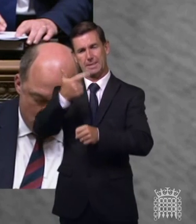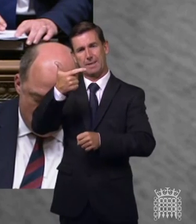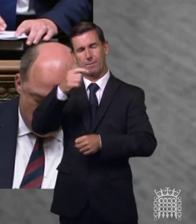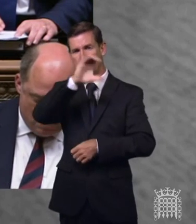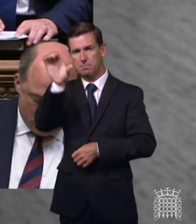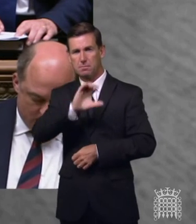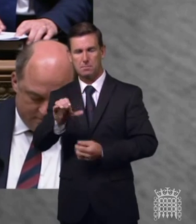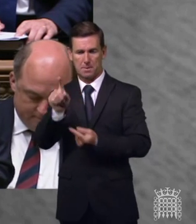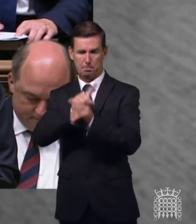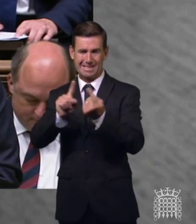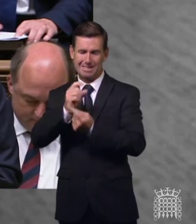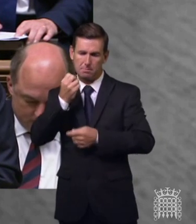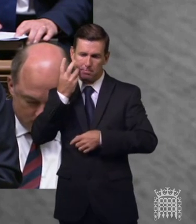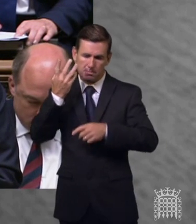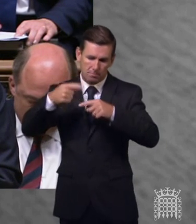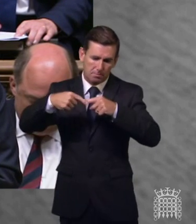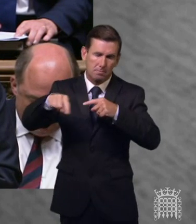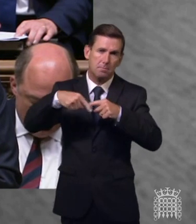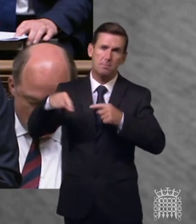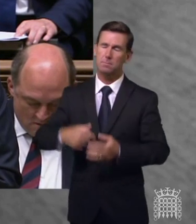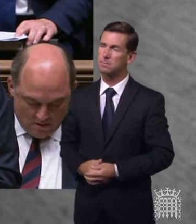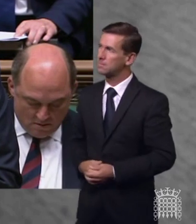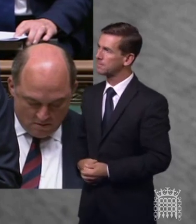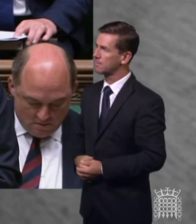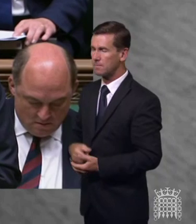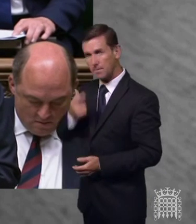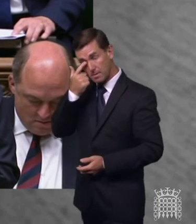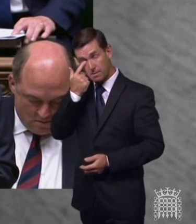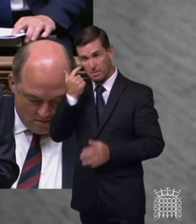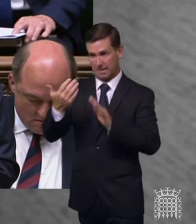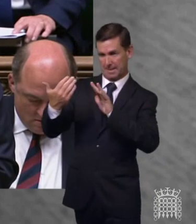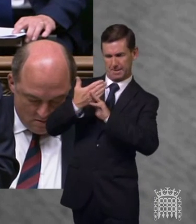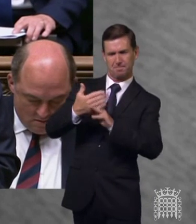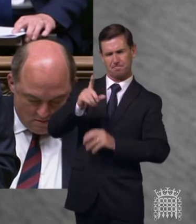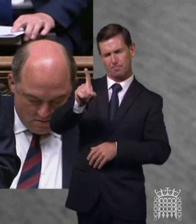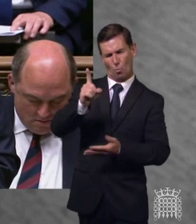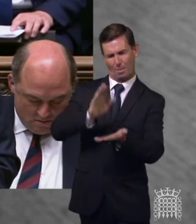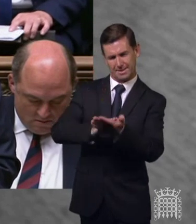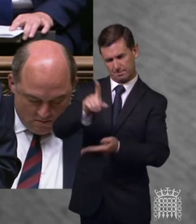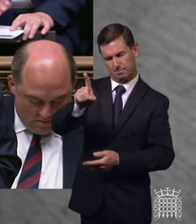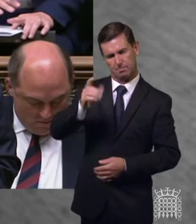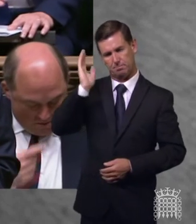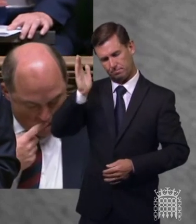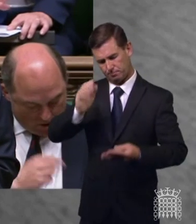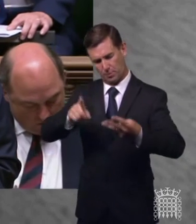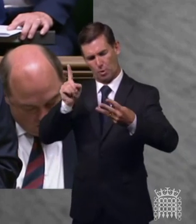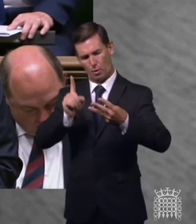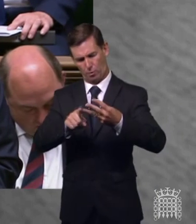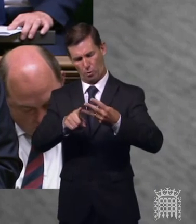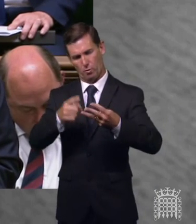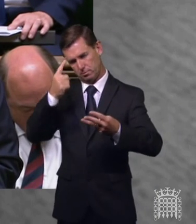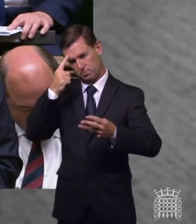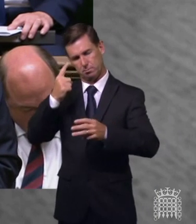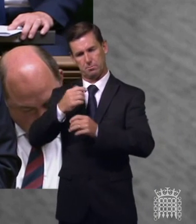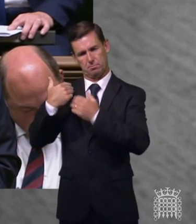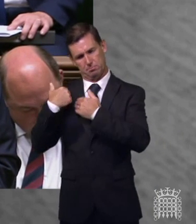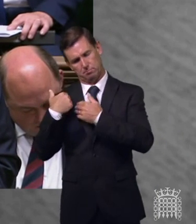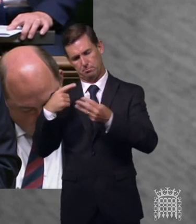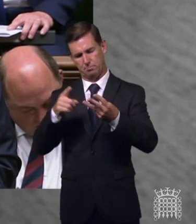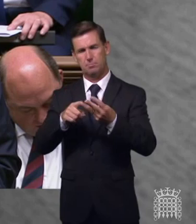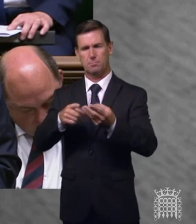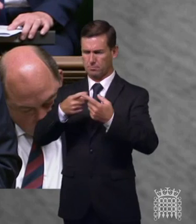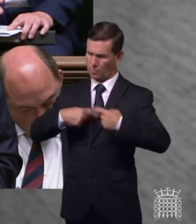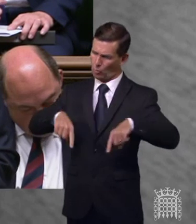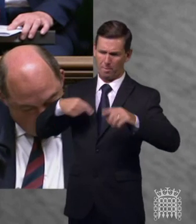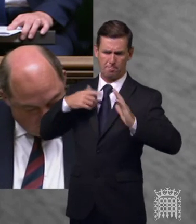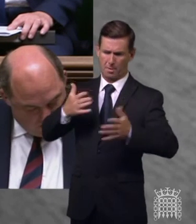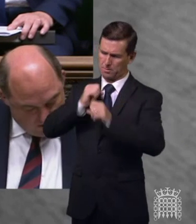Thirdly, we have an enduring commitment to all the Afghan people.